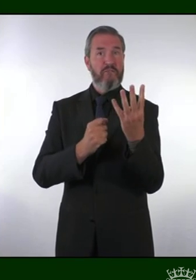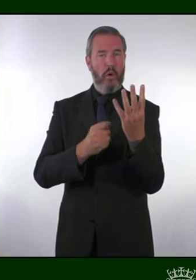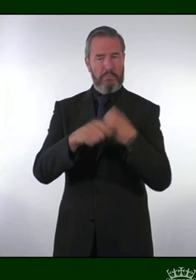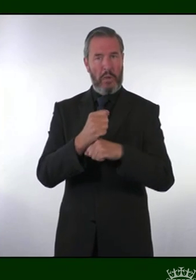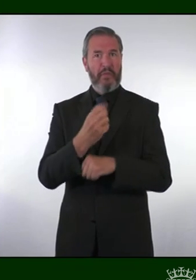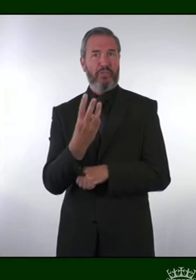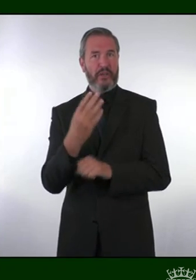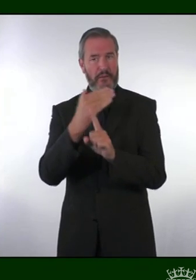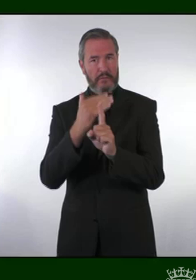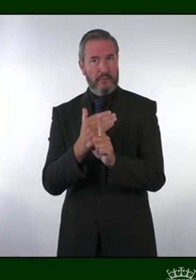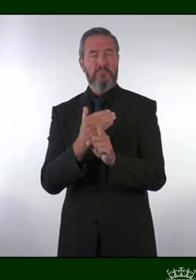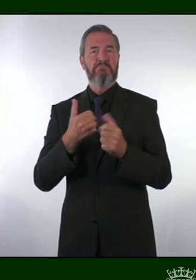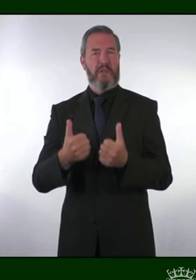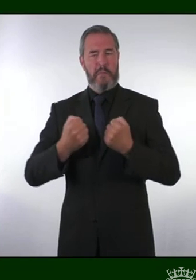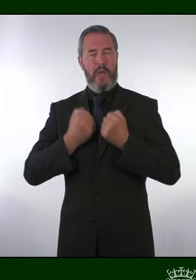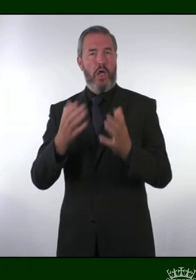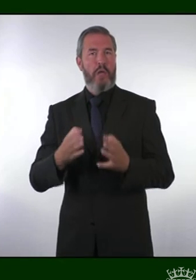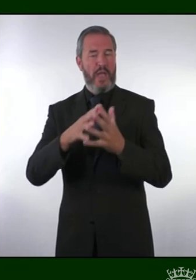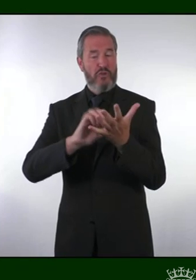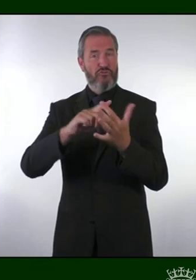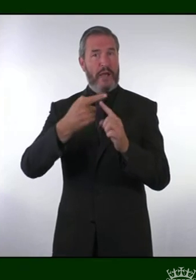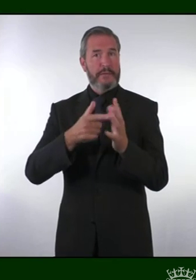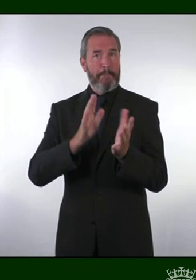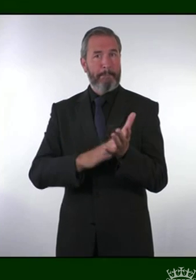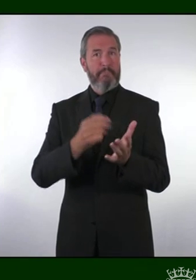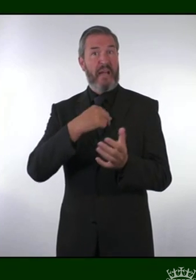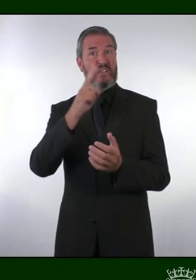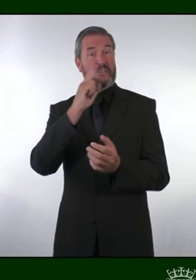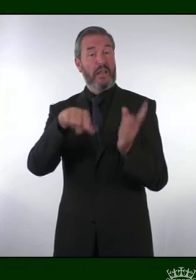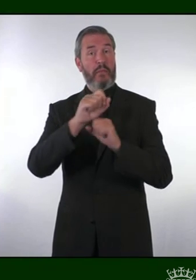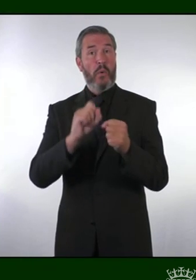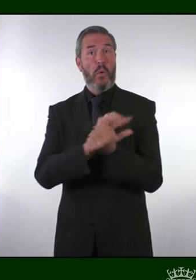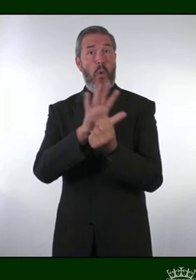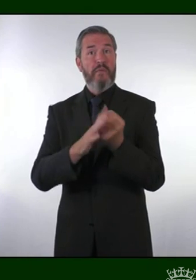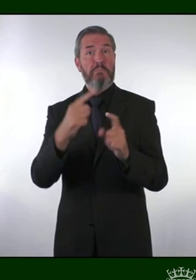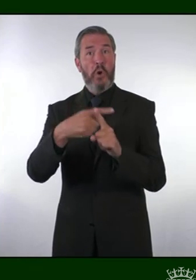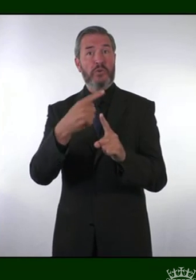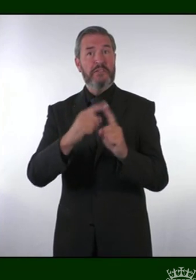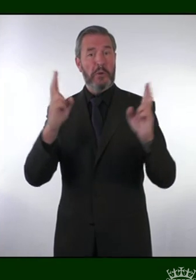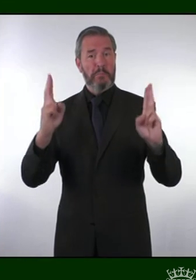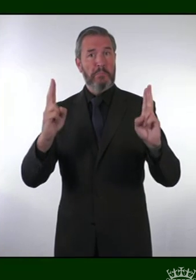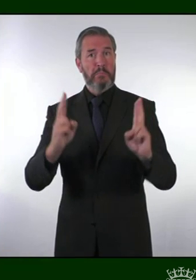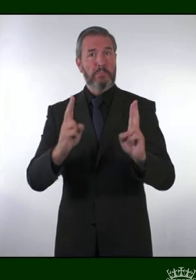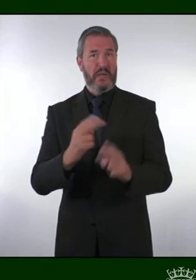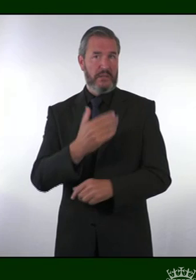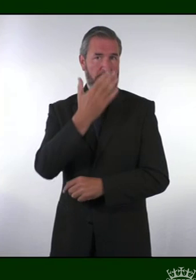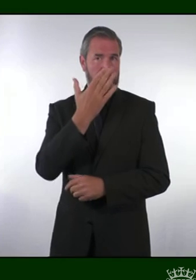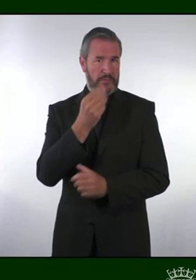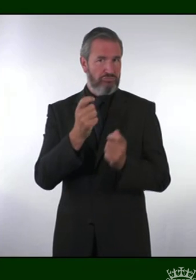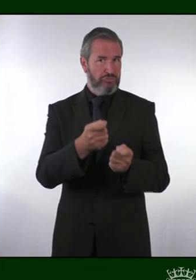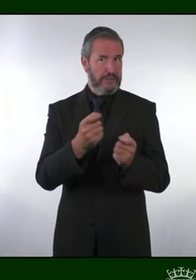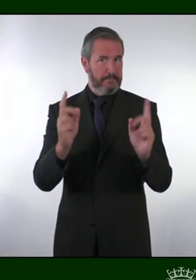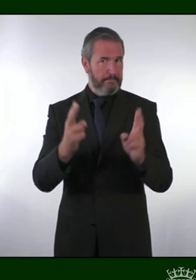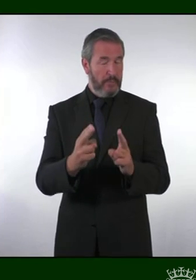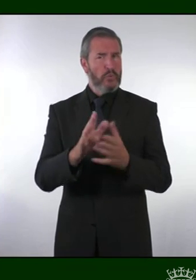Indeed, through my work at the Wrexham Maelor Hospital, I have seen a reduction in the number of covid-positive cases needing to be treated.